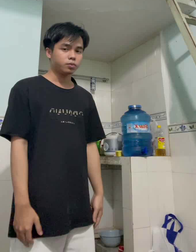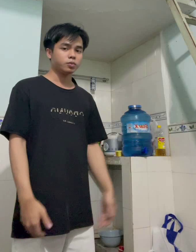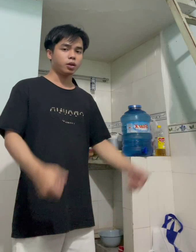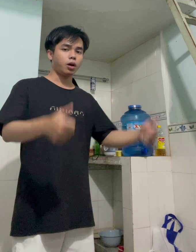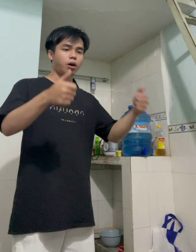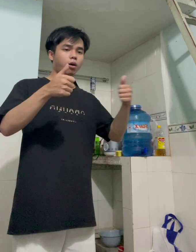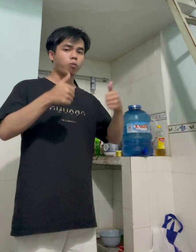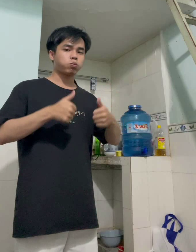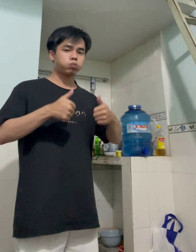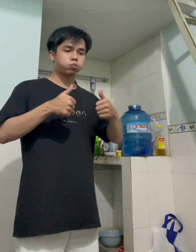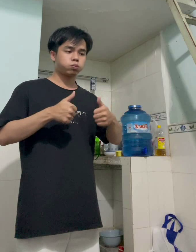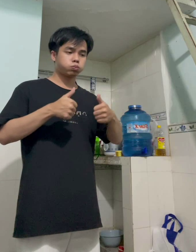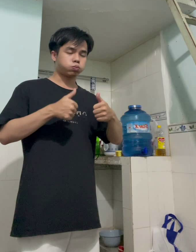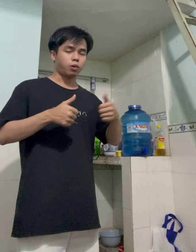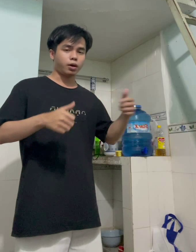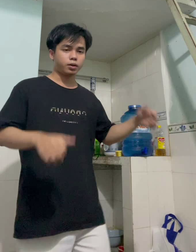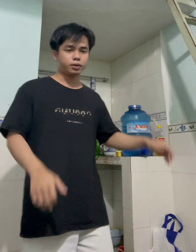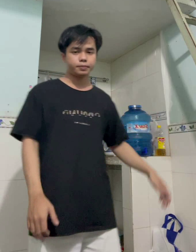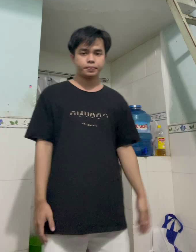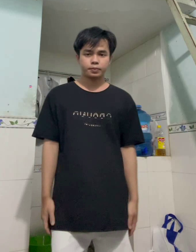rat tot